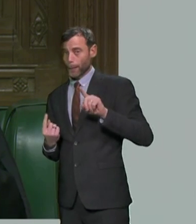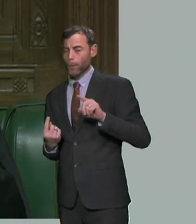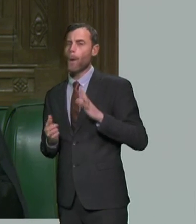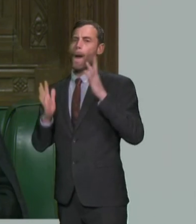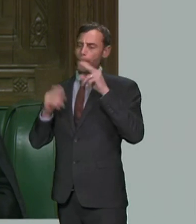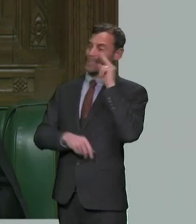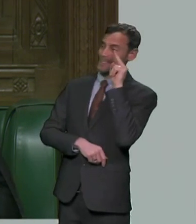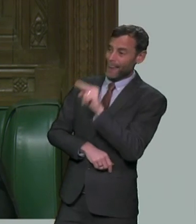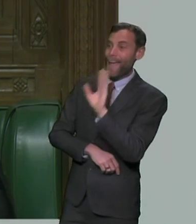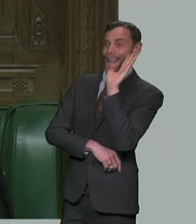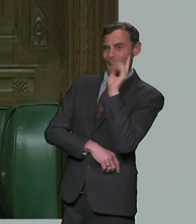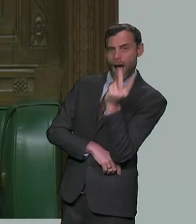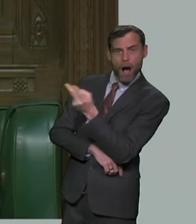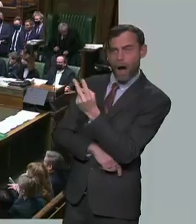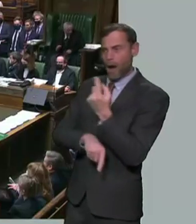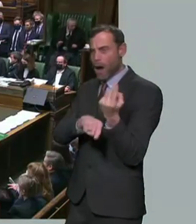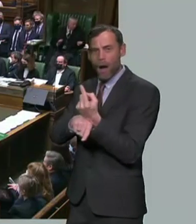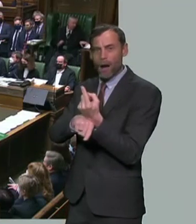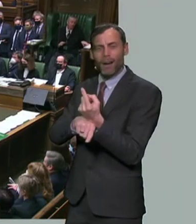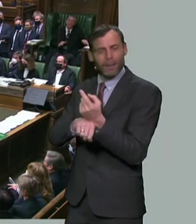Please, let us hear the questions and answers.